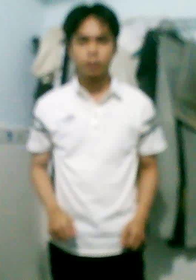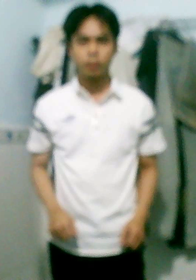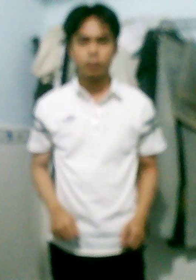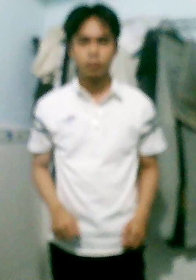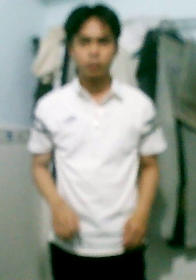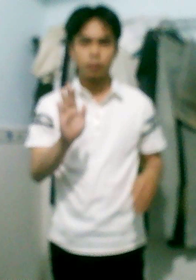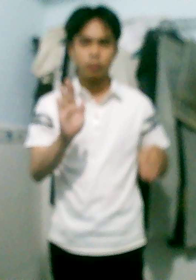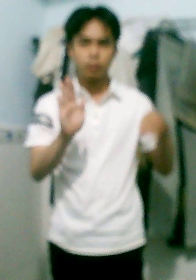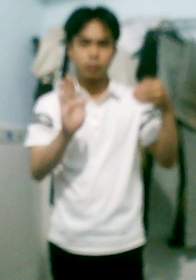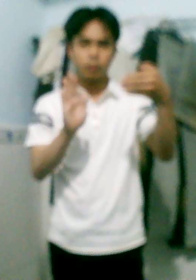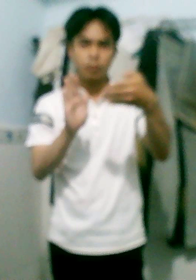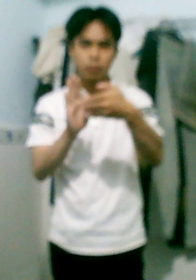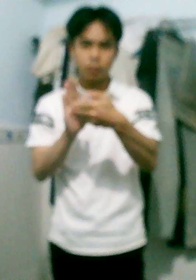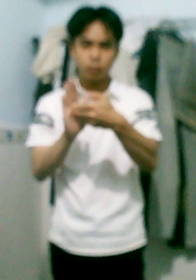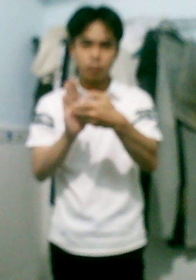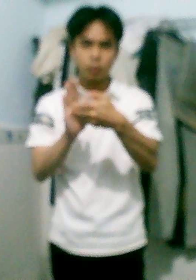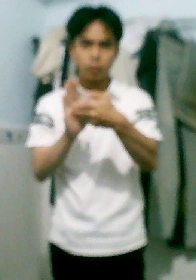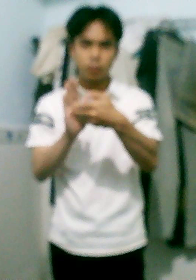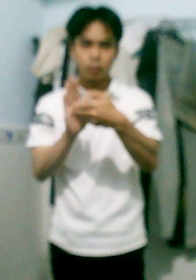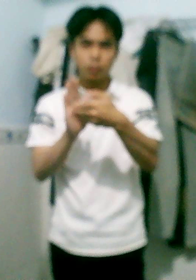gioi thieu